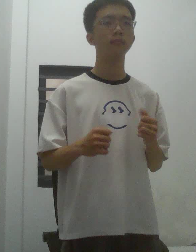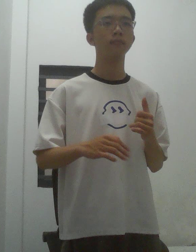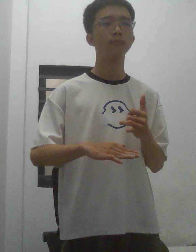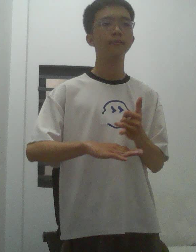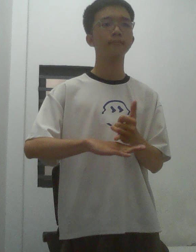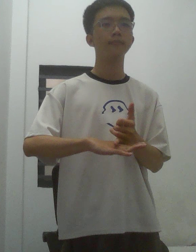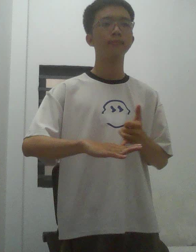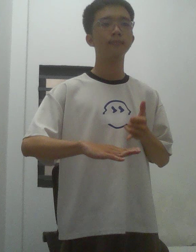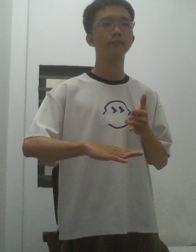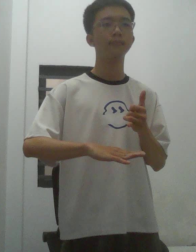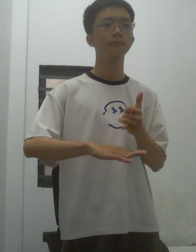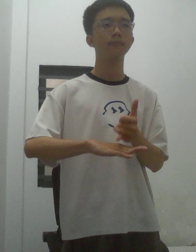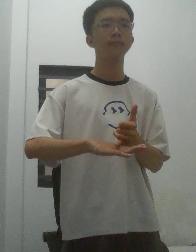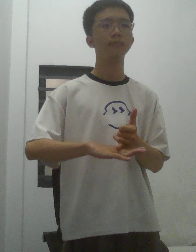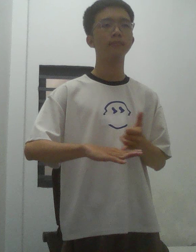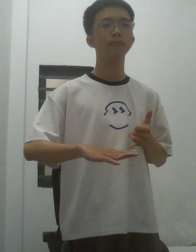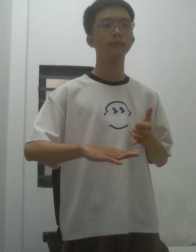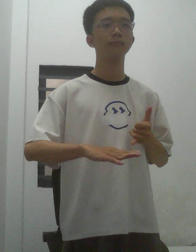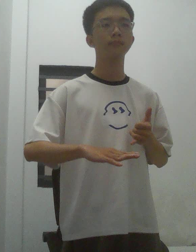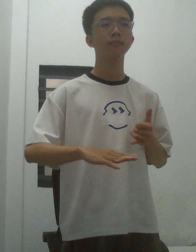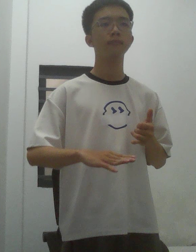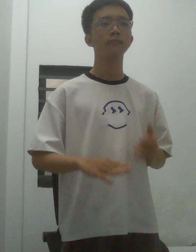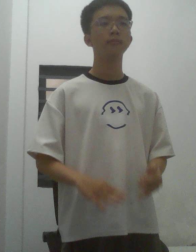cuoi tuan